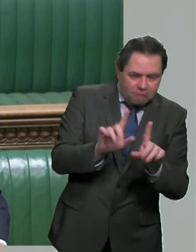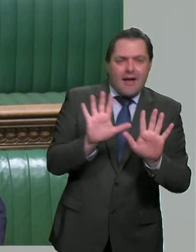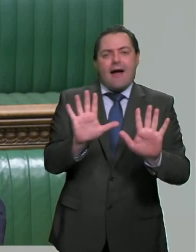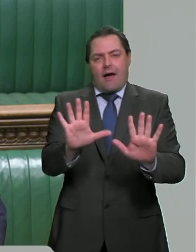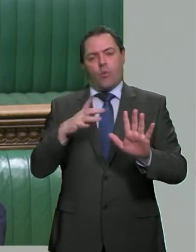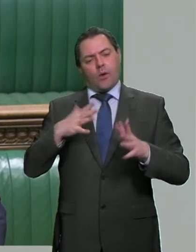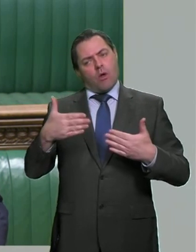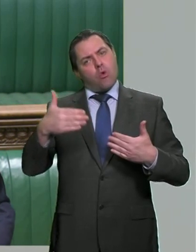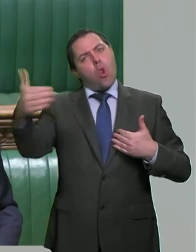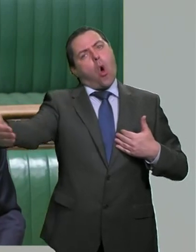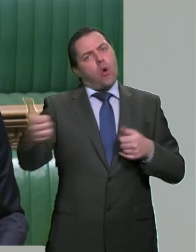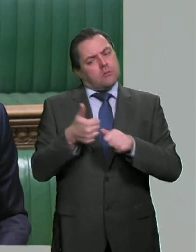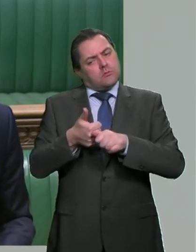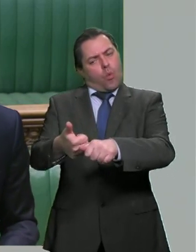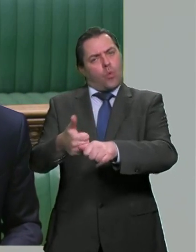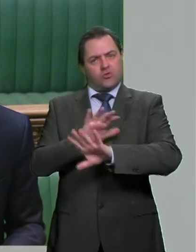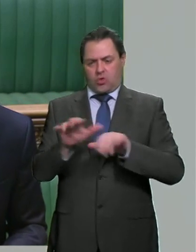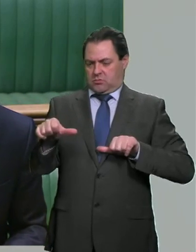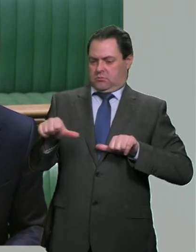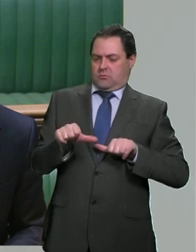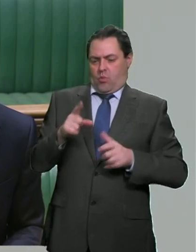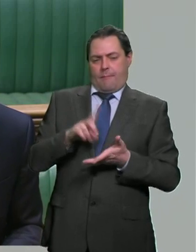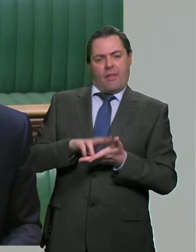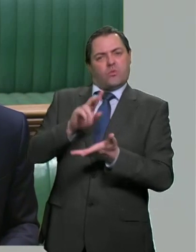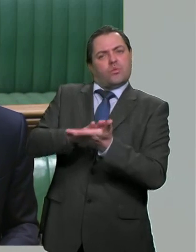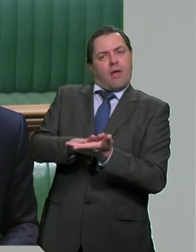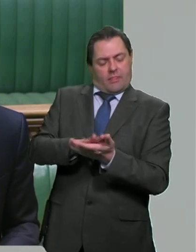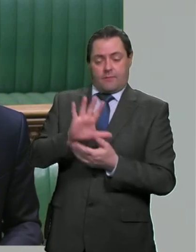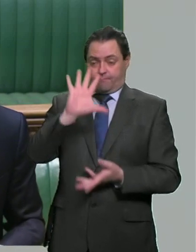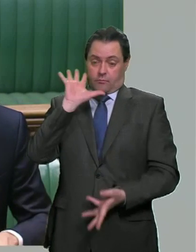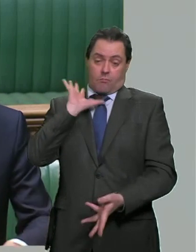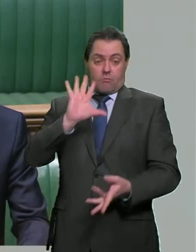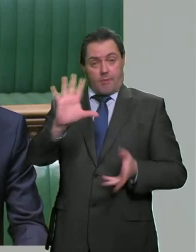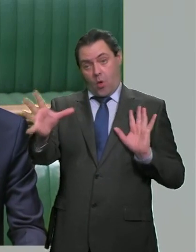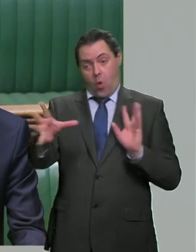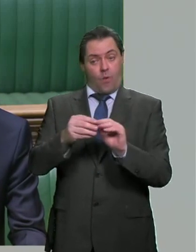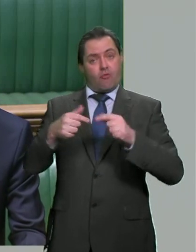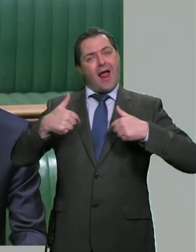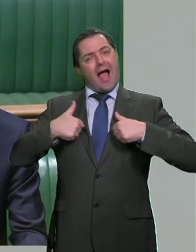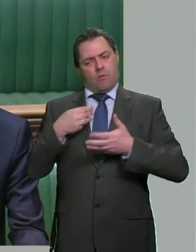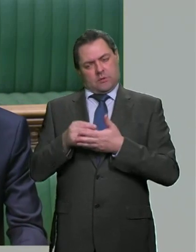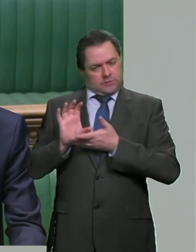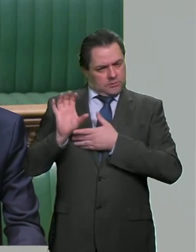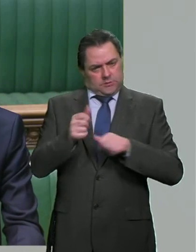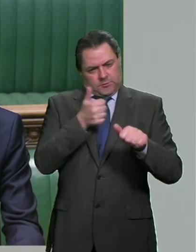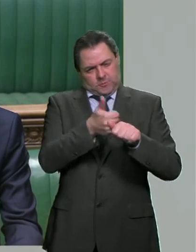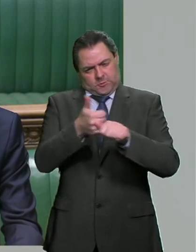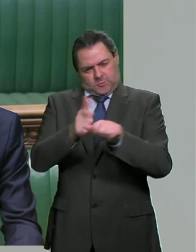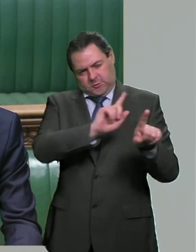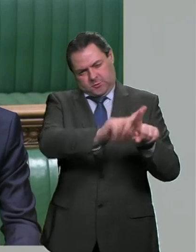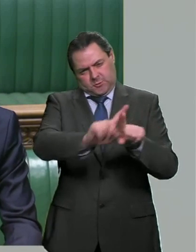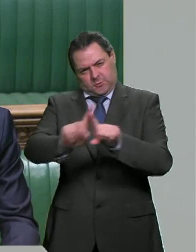Let me summarise for the House the scale of our total fiscal response to coronavirus.